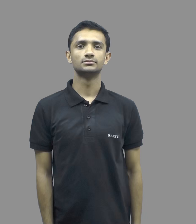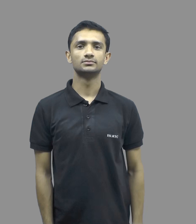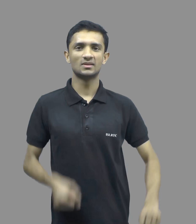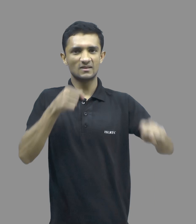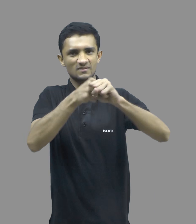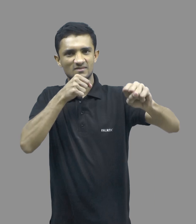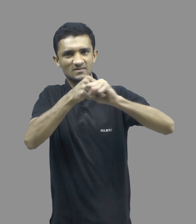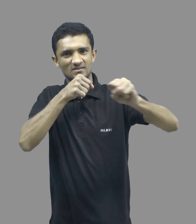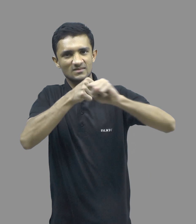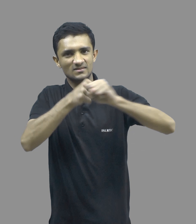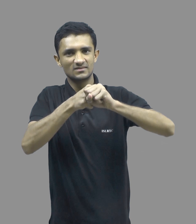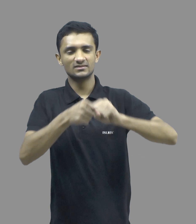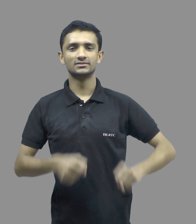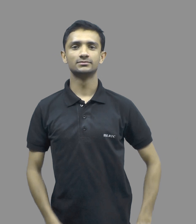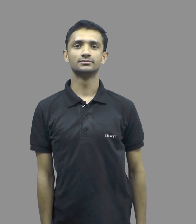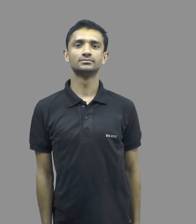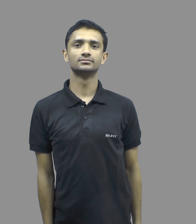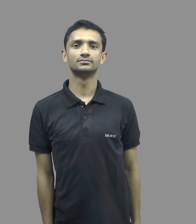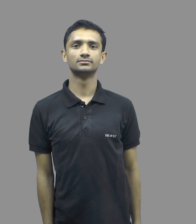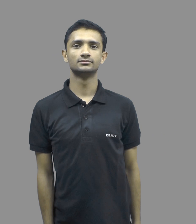Fight